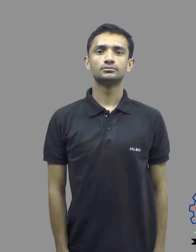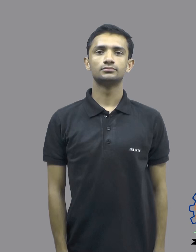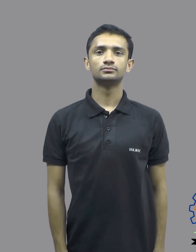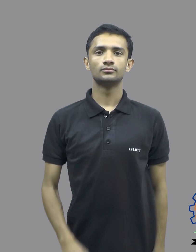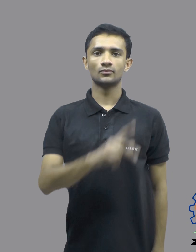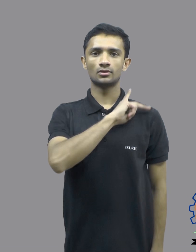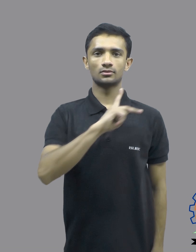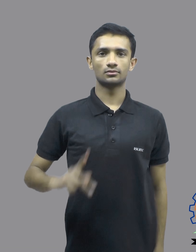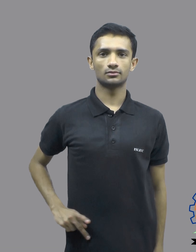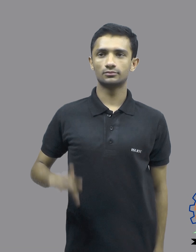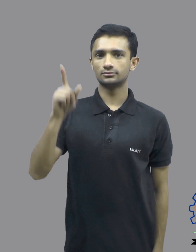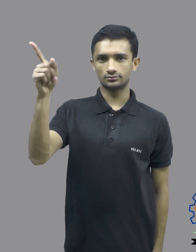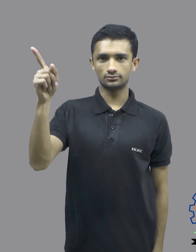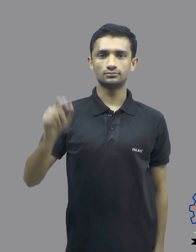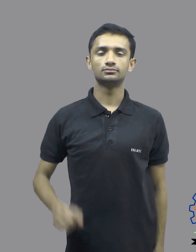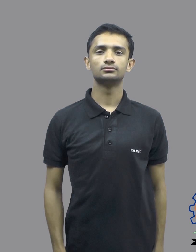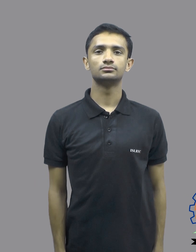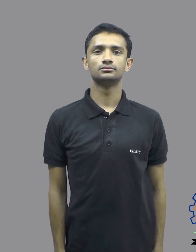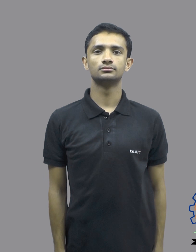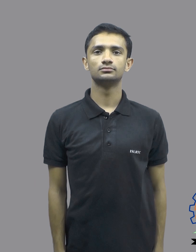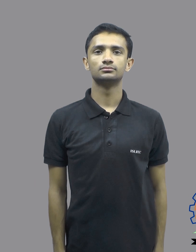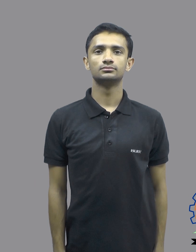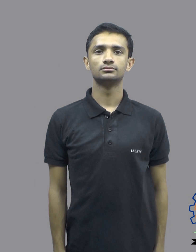Karnataka